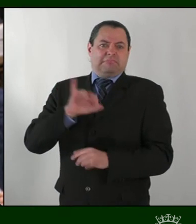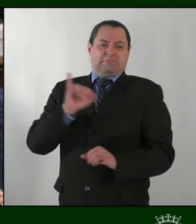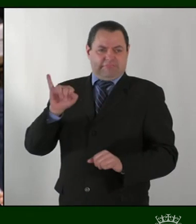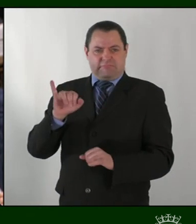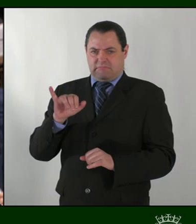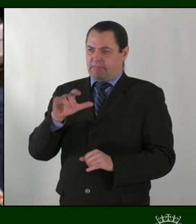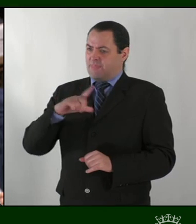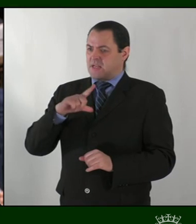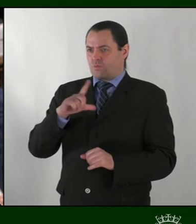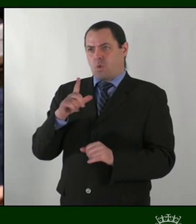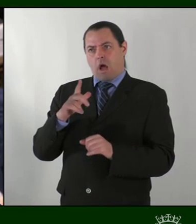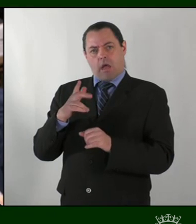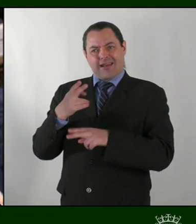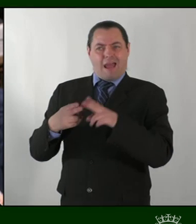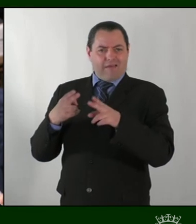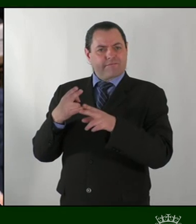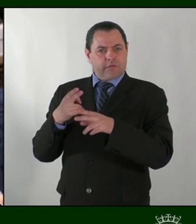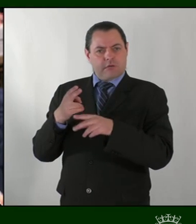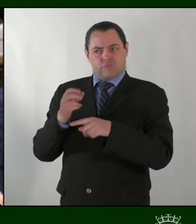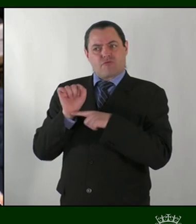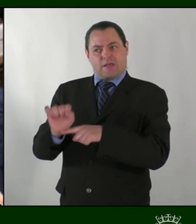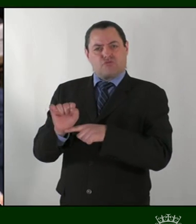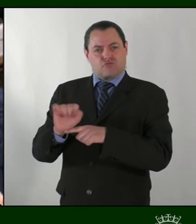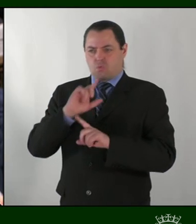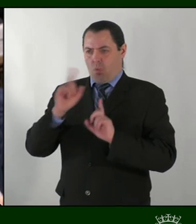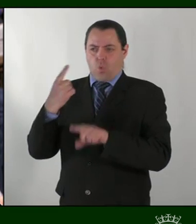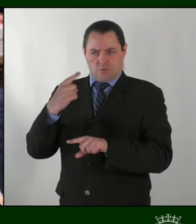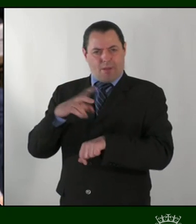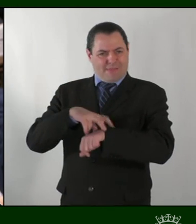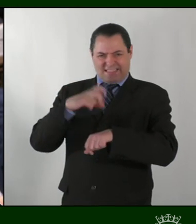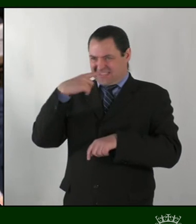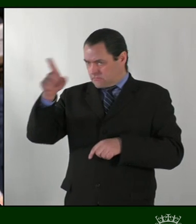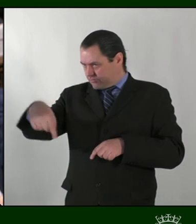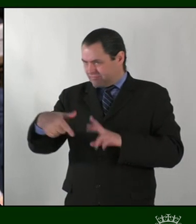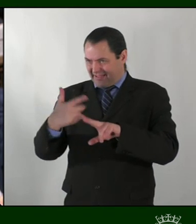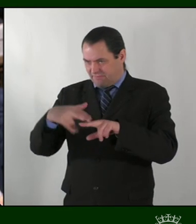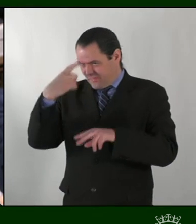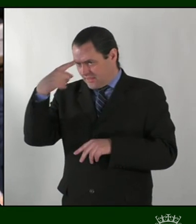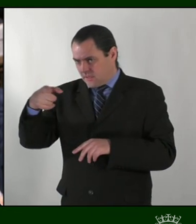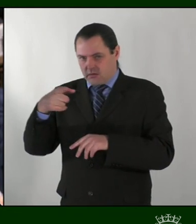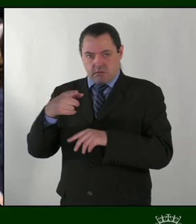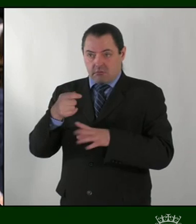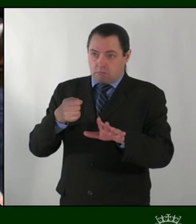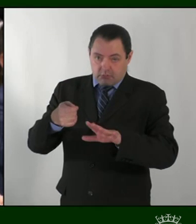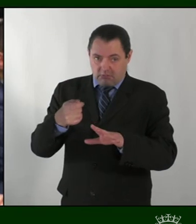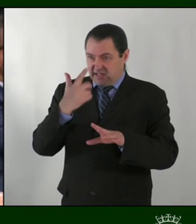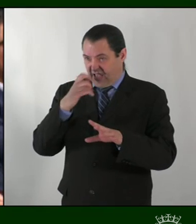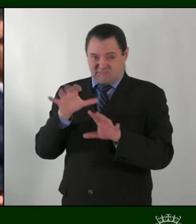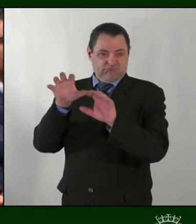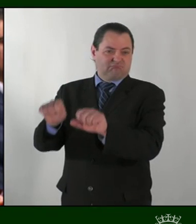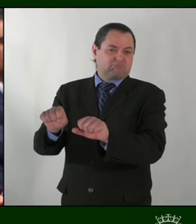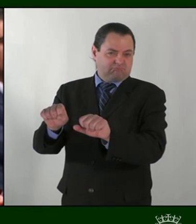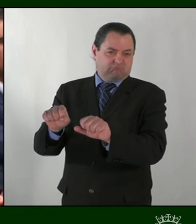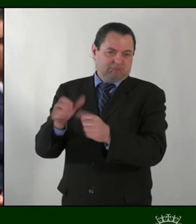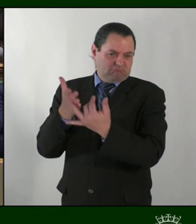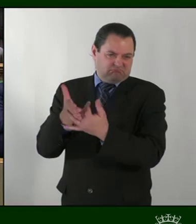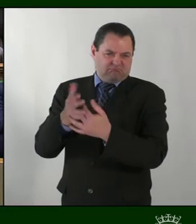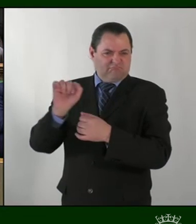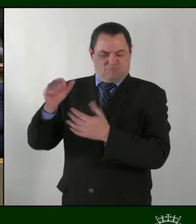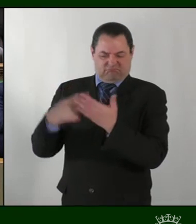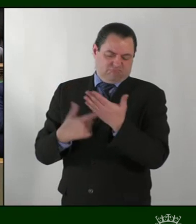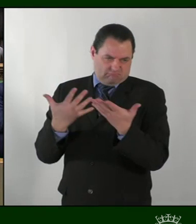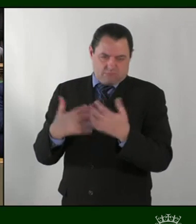That is why we brought in knife crime prevention orders, which give police the powers, where they suspect a knife crime is about to be committed, to make the interventions that are needed.